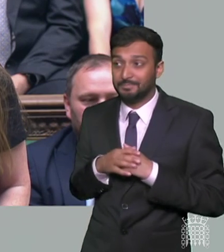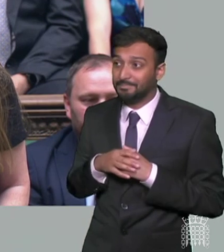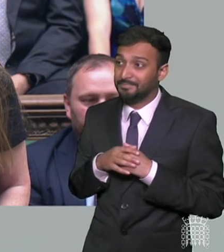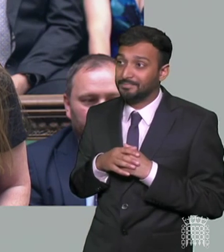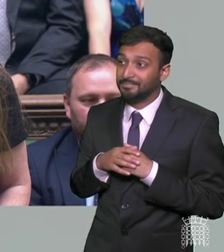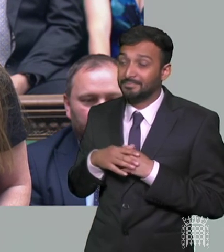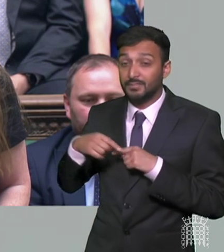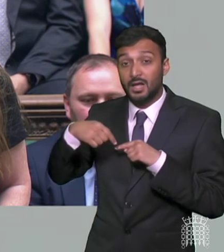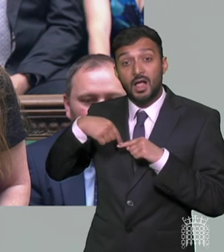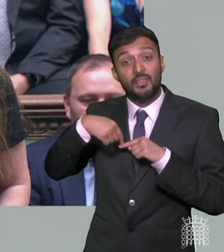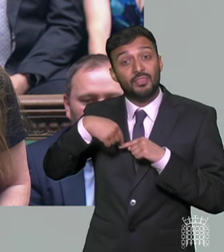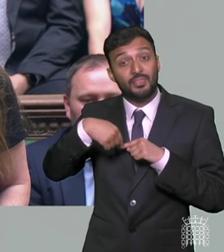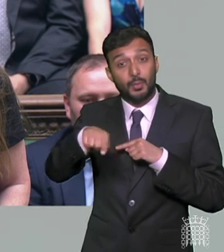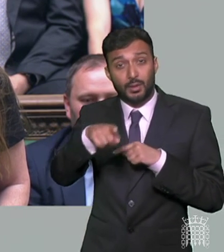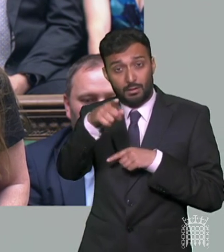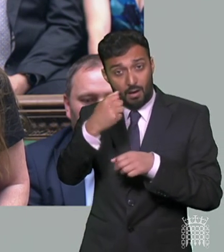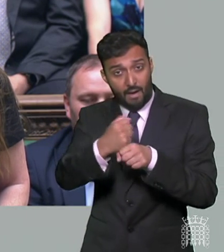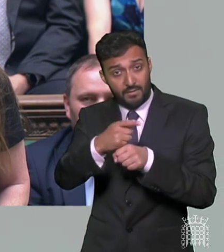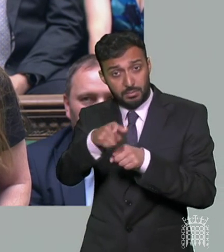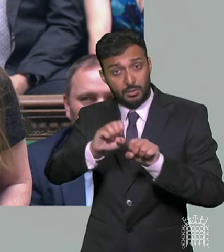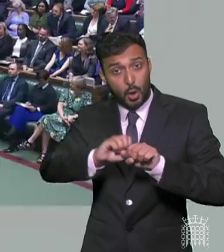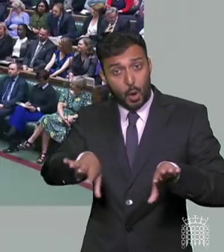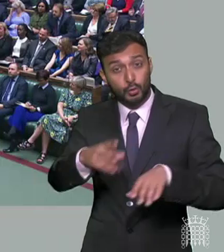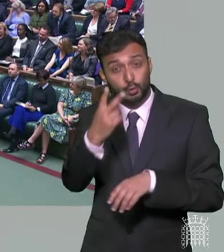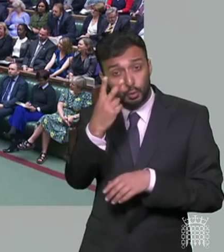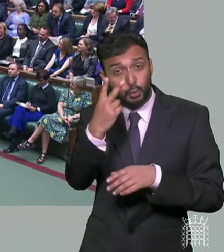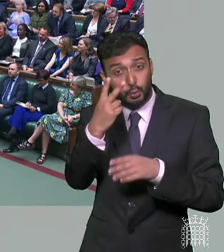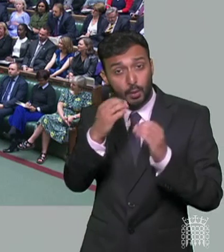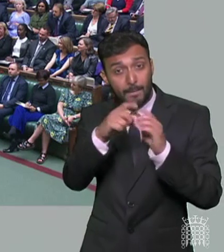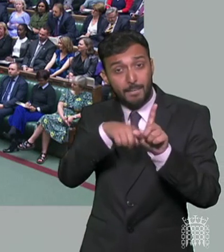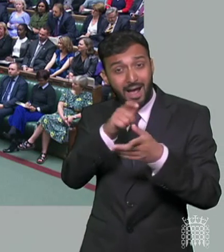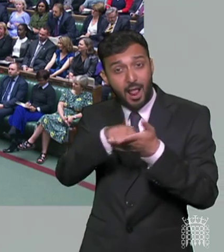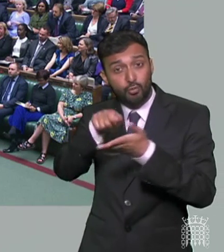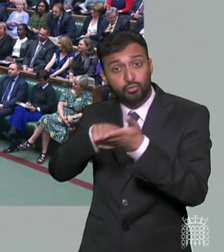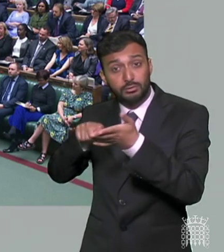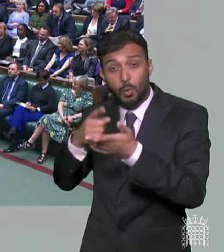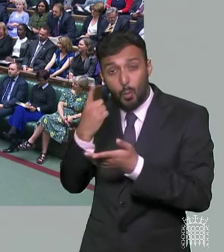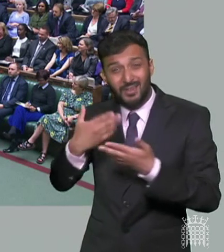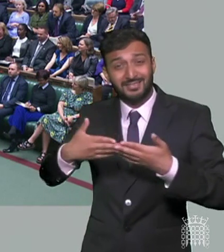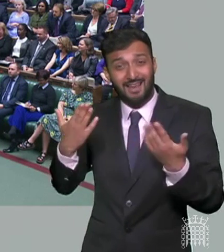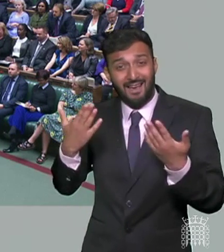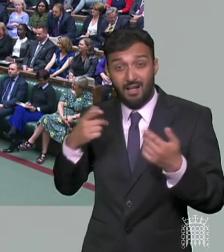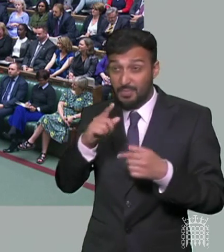Last week the Government lost two by-elections in one day, for the first time in three decades.